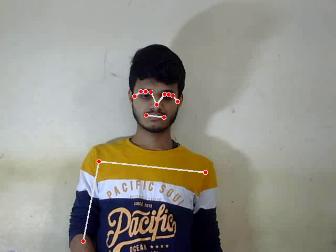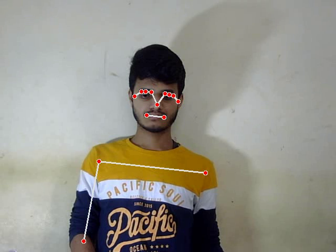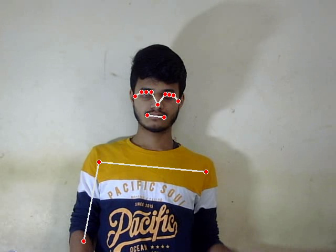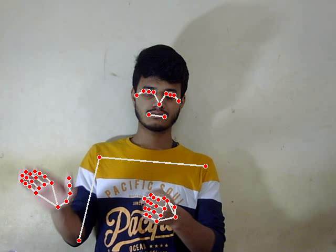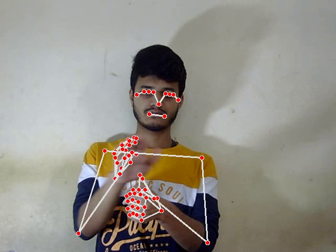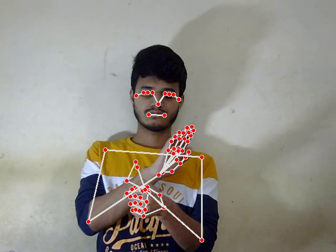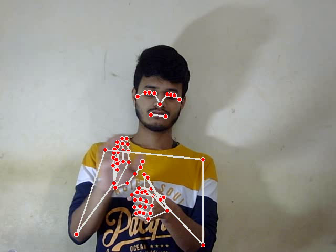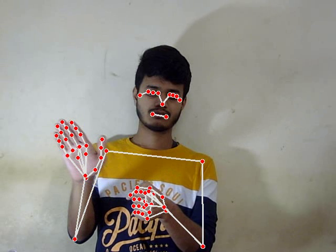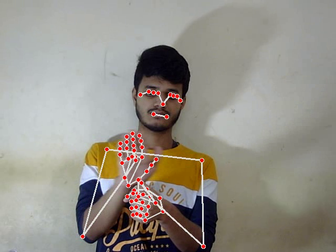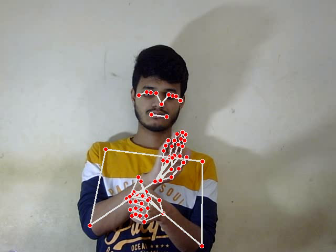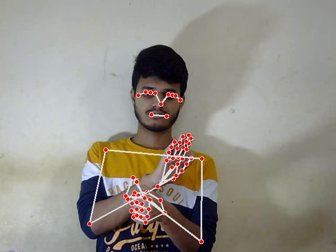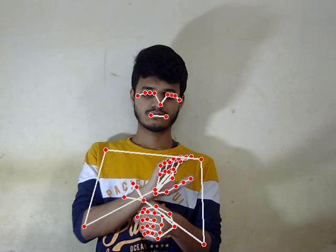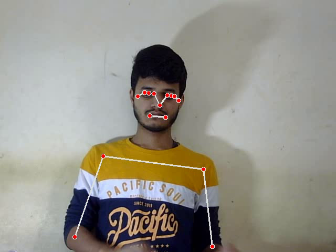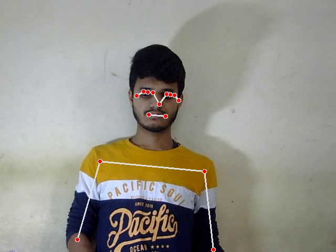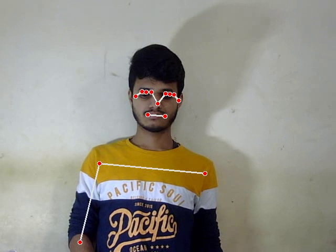busy